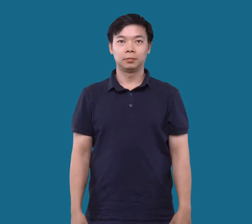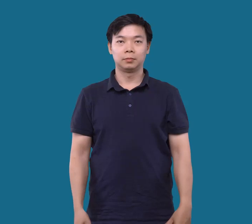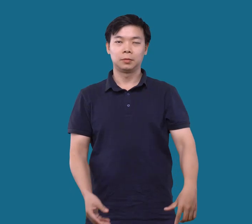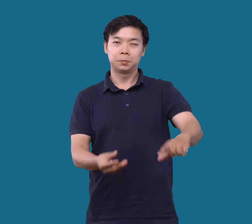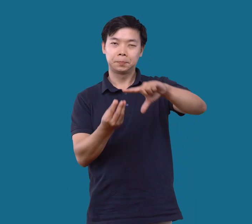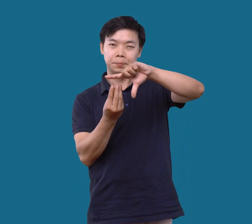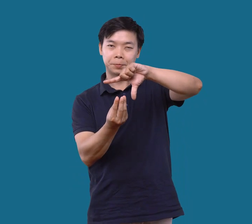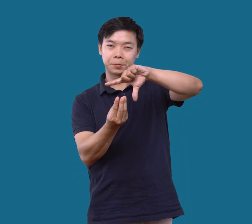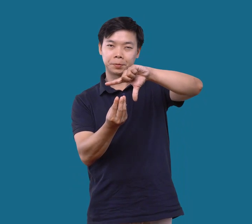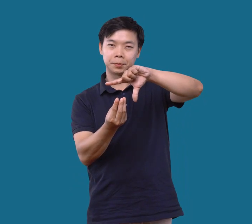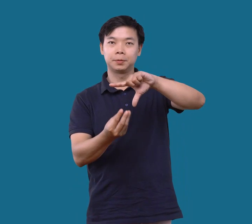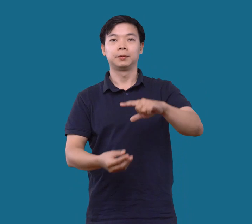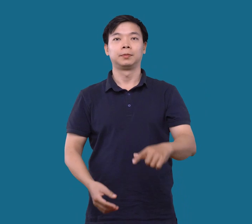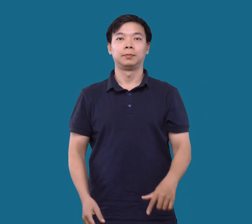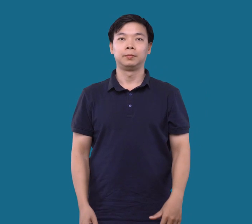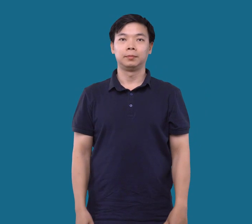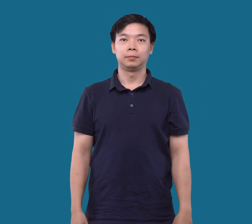mẫu số bé